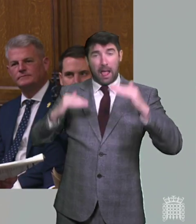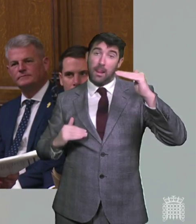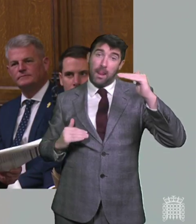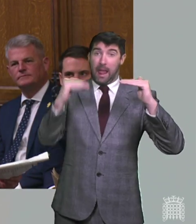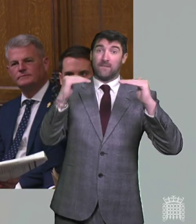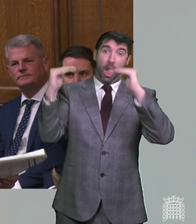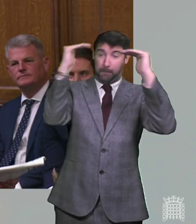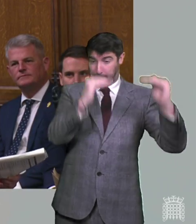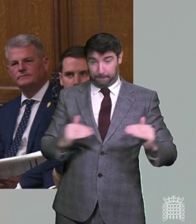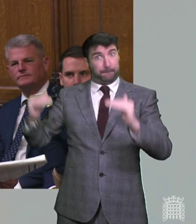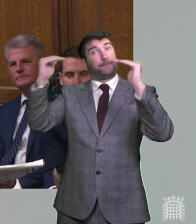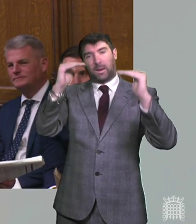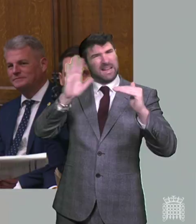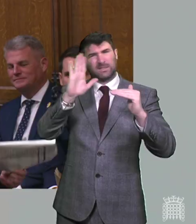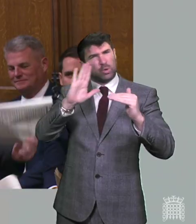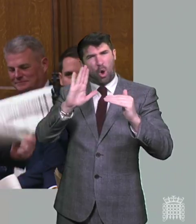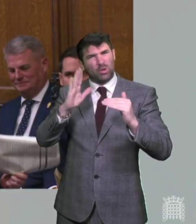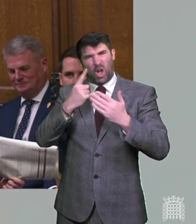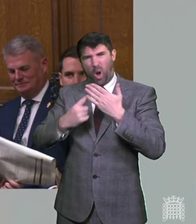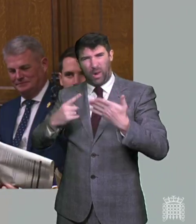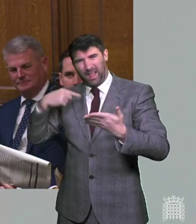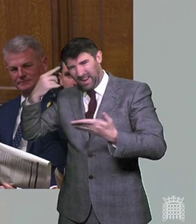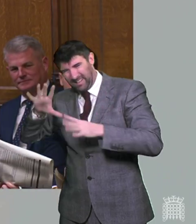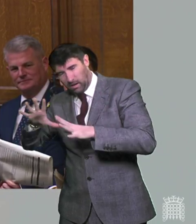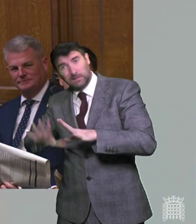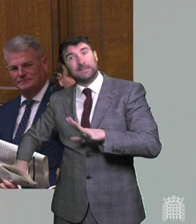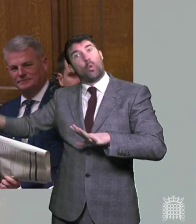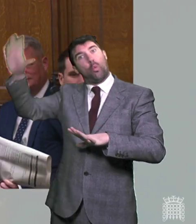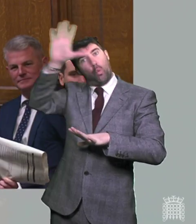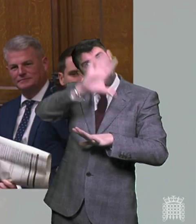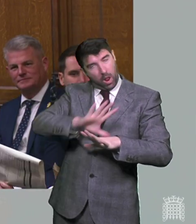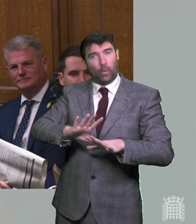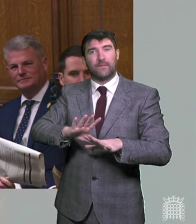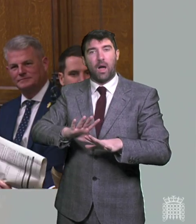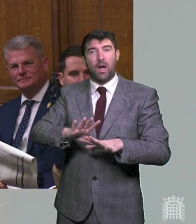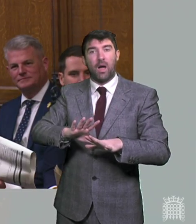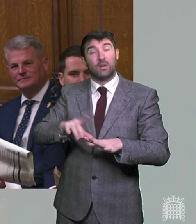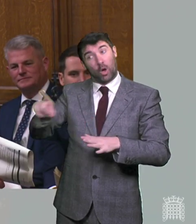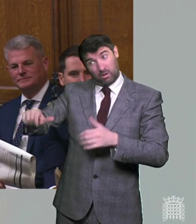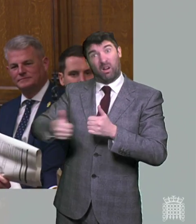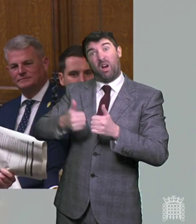Therefore, does he agree that a great way to show that to the people of Ipswich would be by supporting our levelling-up fund bid to get Ipswich active?